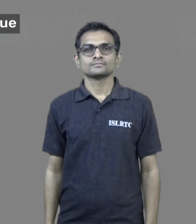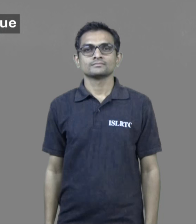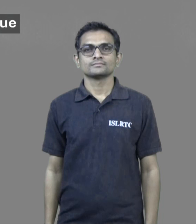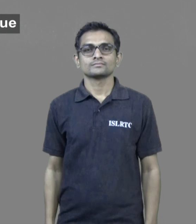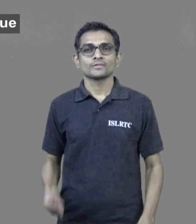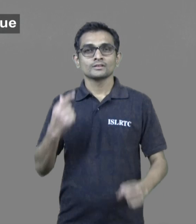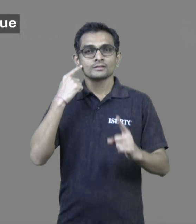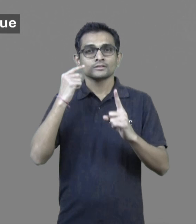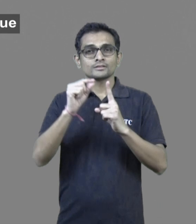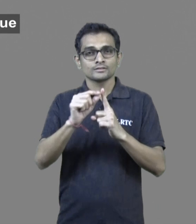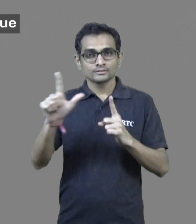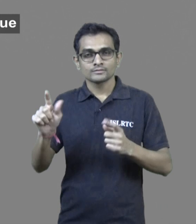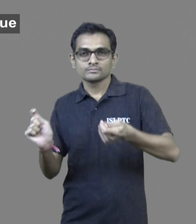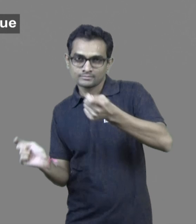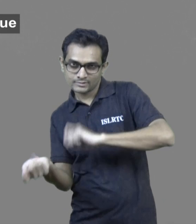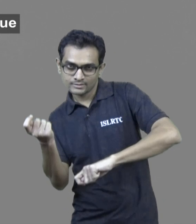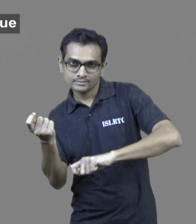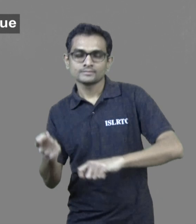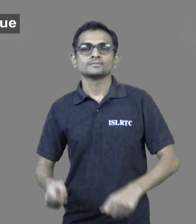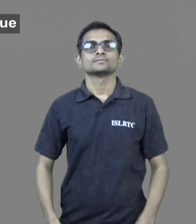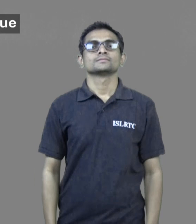Indian Premier League (IPL)